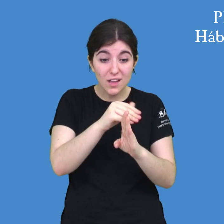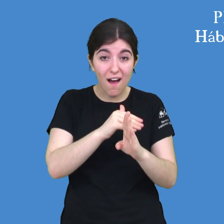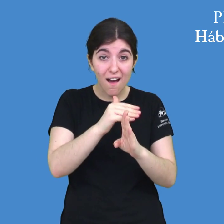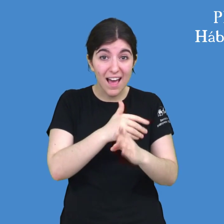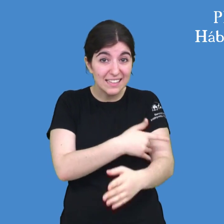nivel